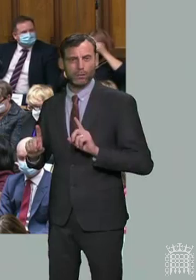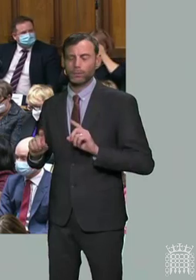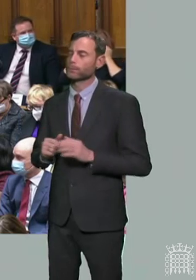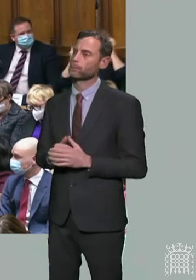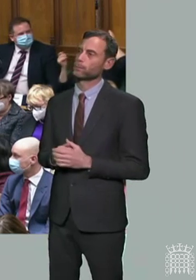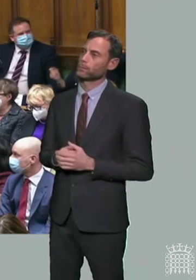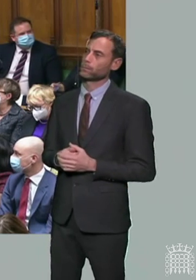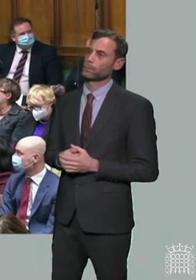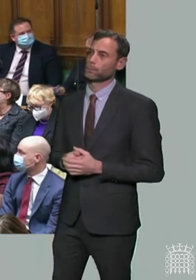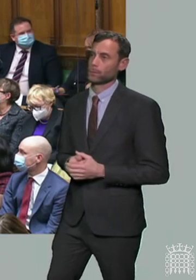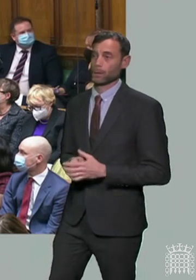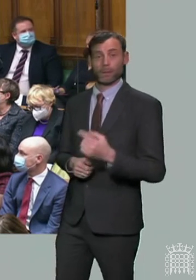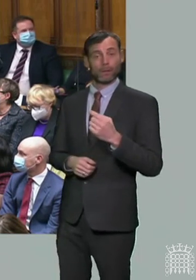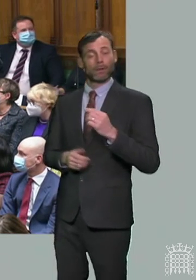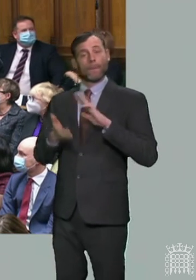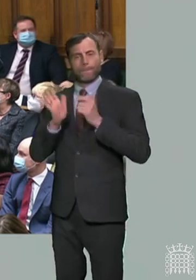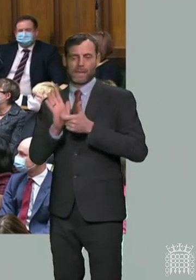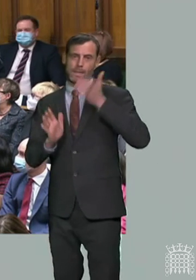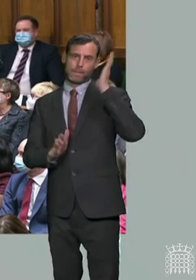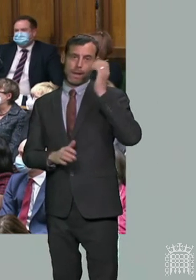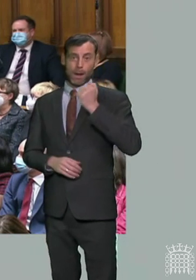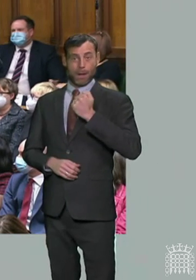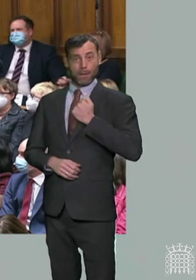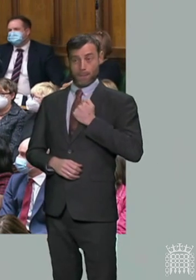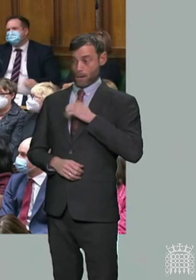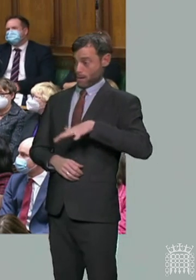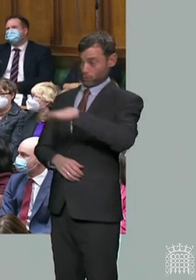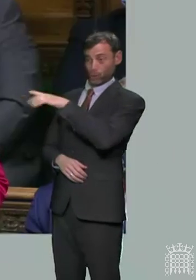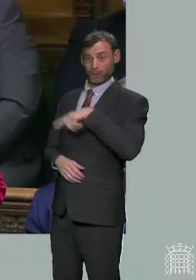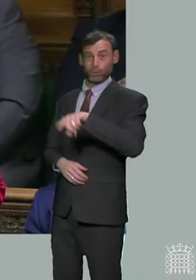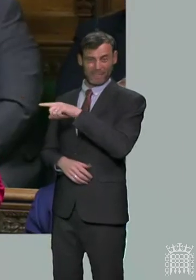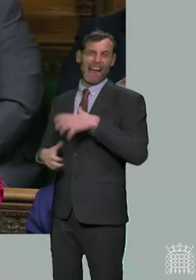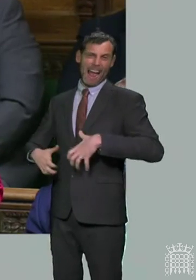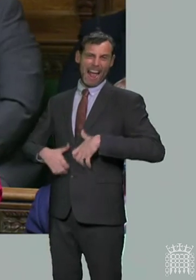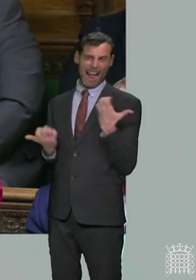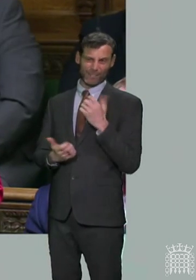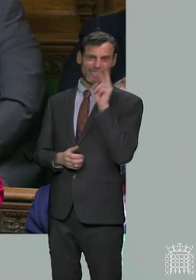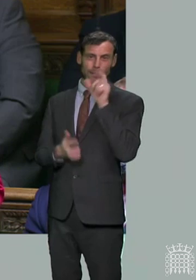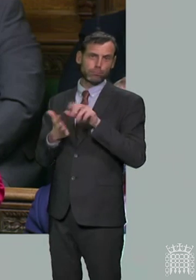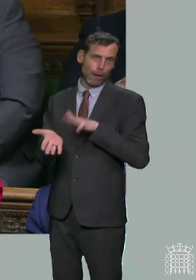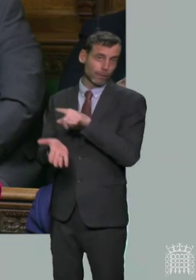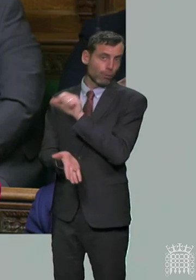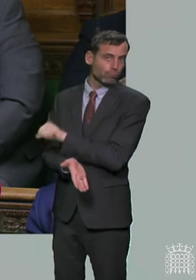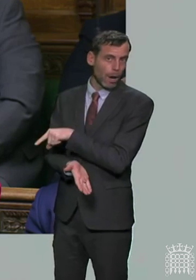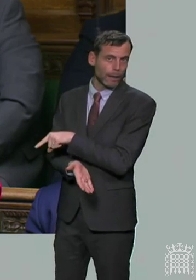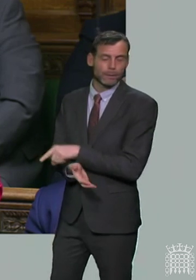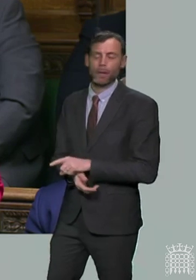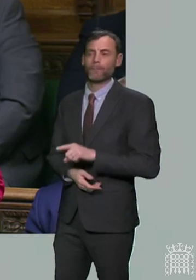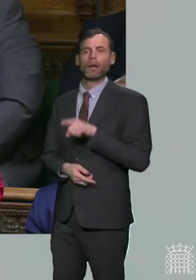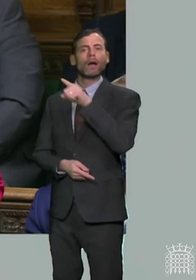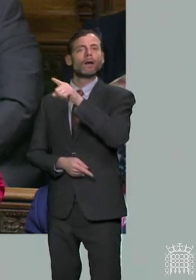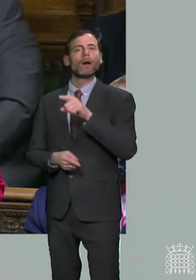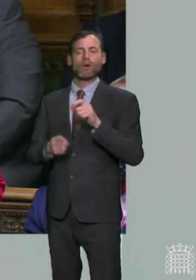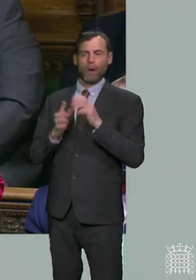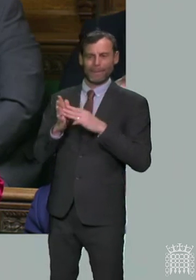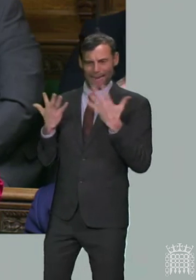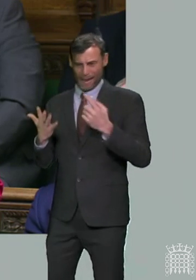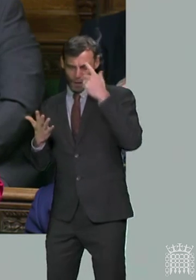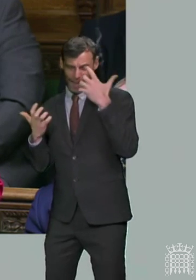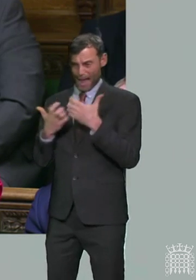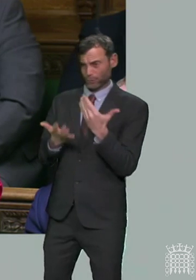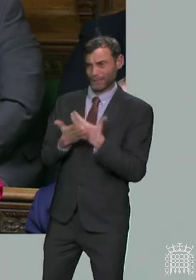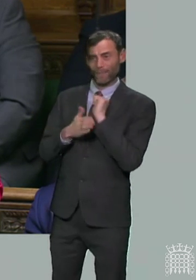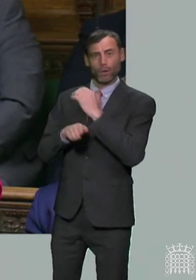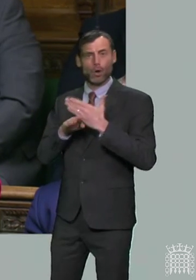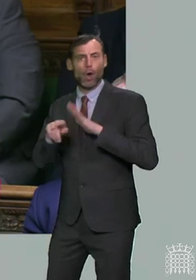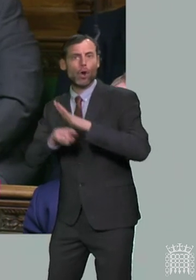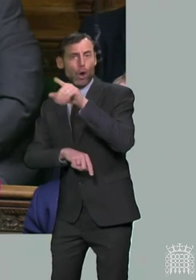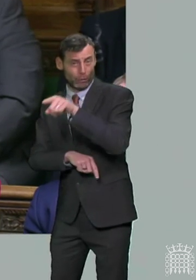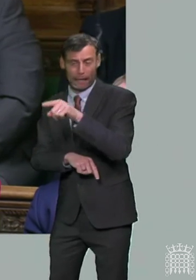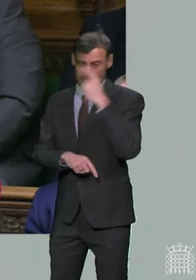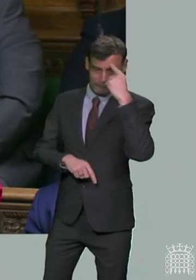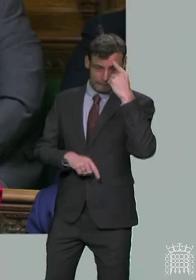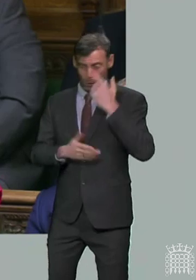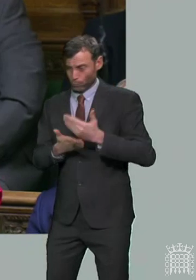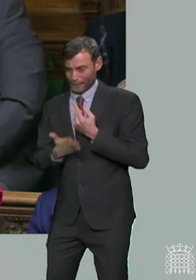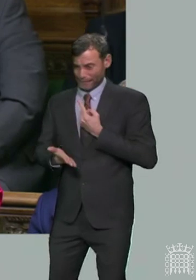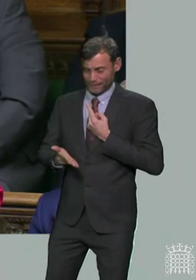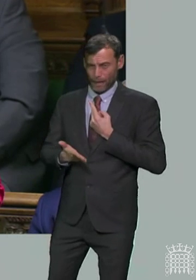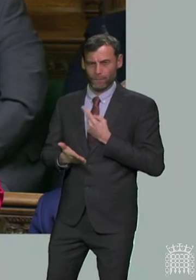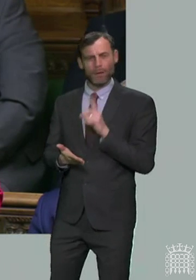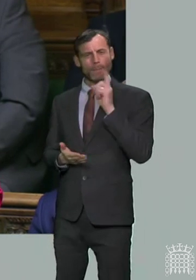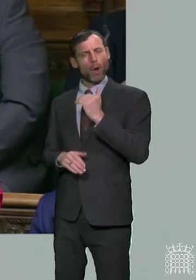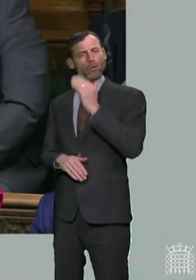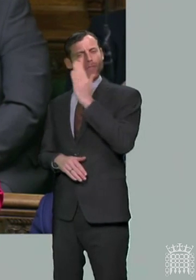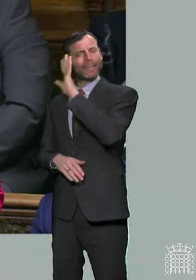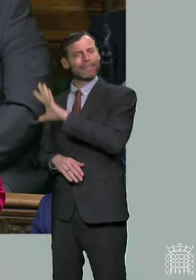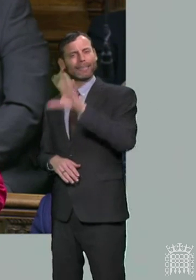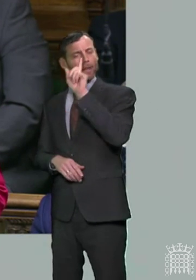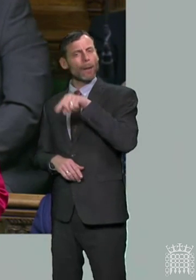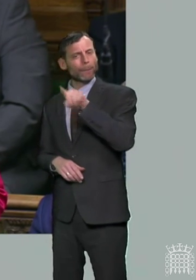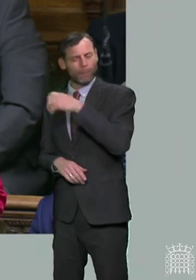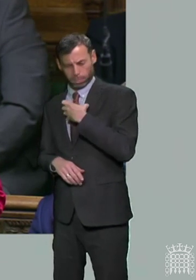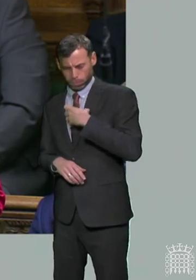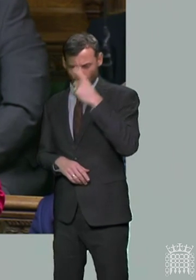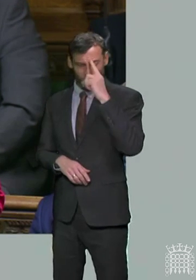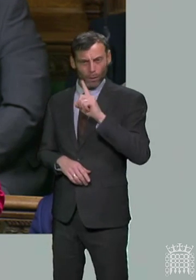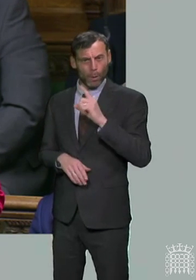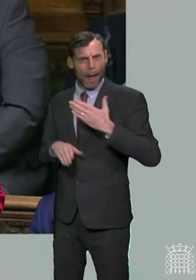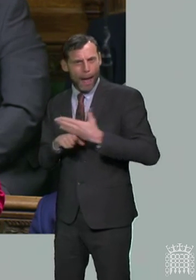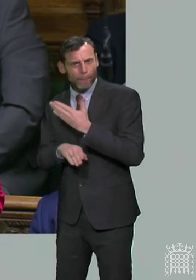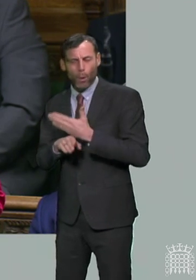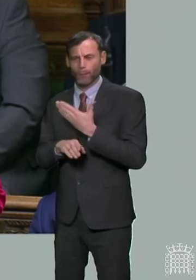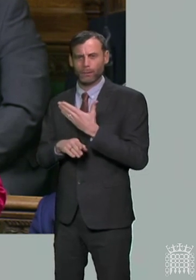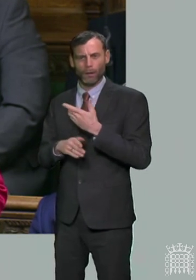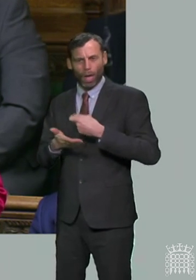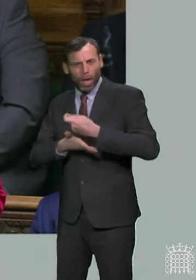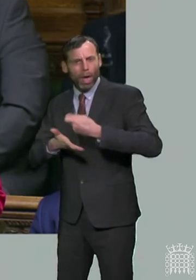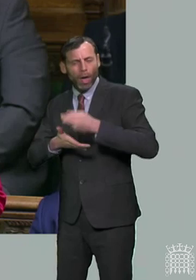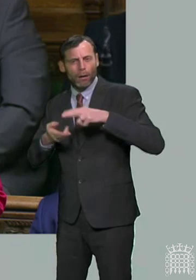My constituents are rightly angry about the Prime Minister’s behaviour, but while Downing Street fights to save his political life, people across the north-east are worrying about rising food and energy bills, rising unemployment and rising levels of child poverty.